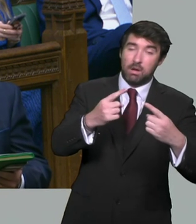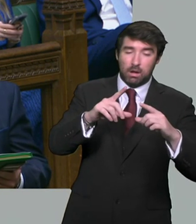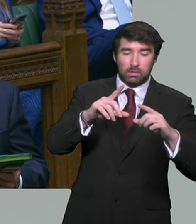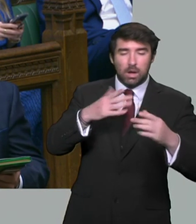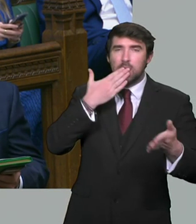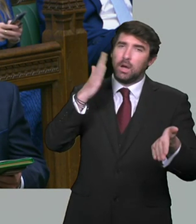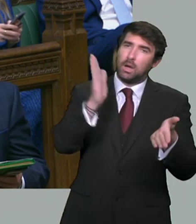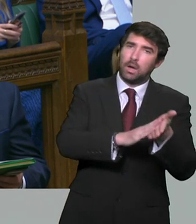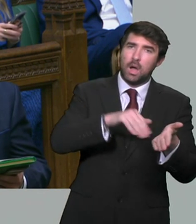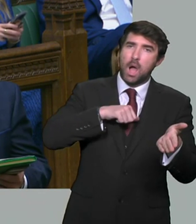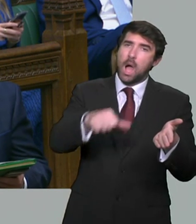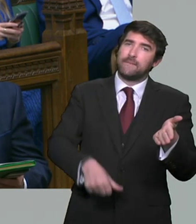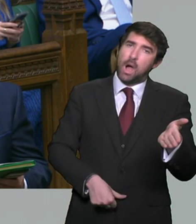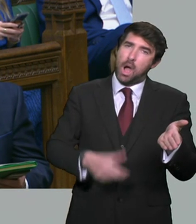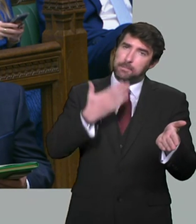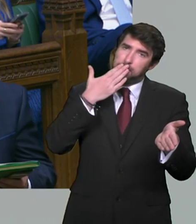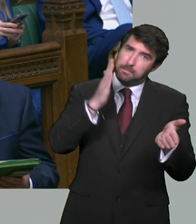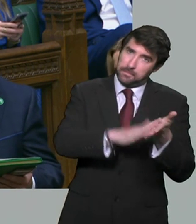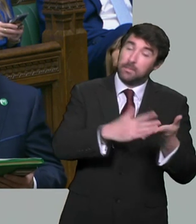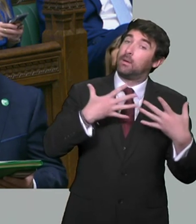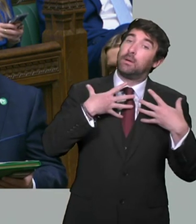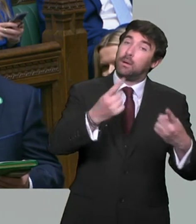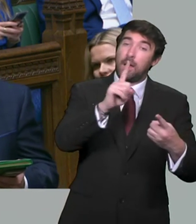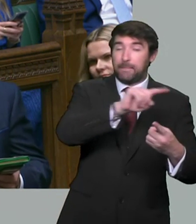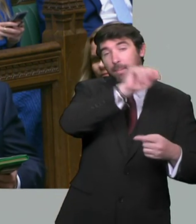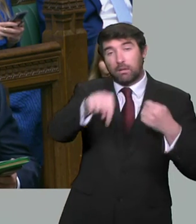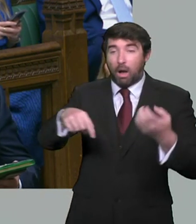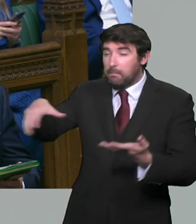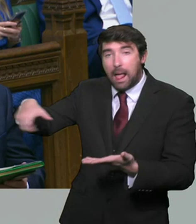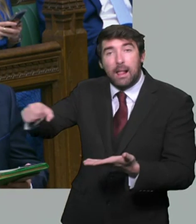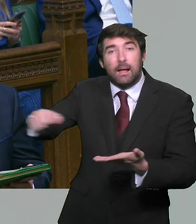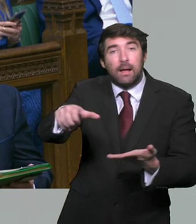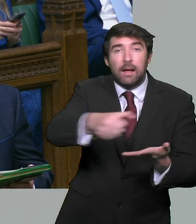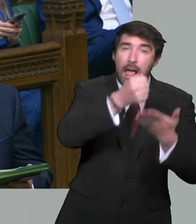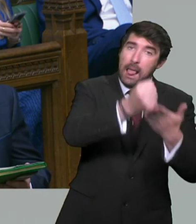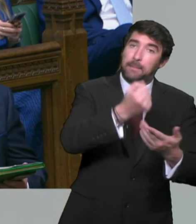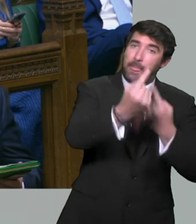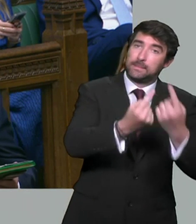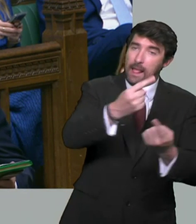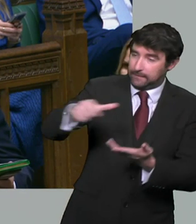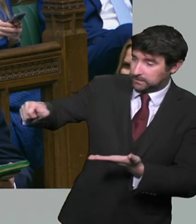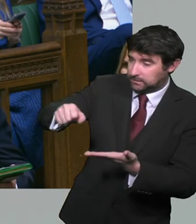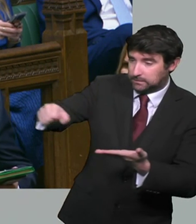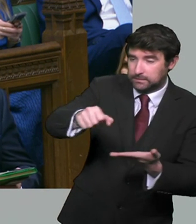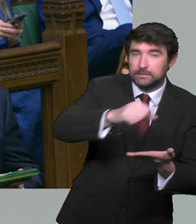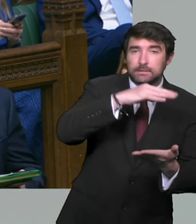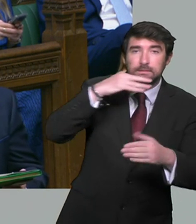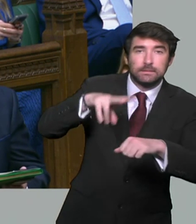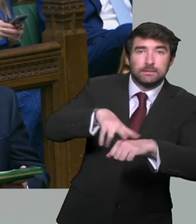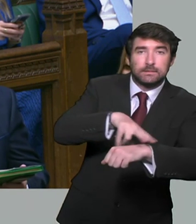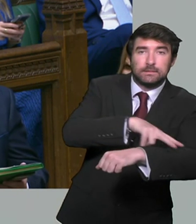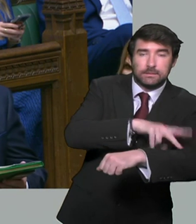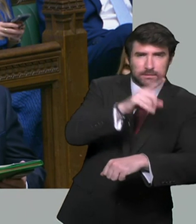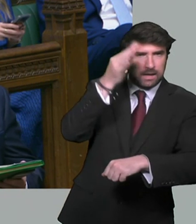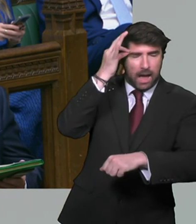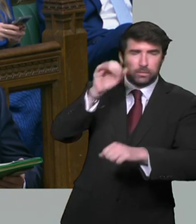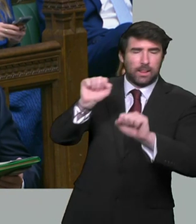Sadly, the local council has served them with an enforcement notice, which has led to almost 9,000 locals signing a petition in support of them.